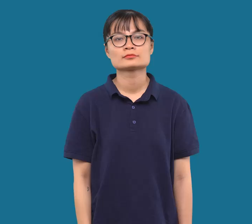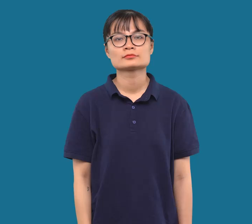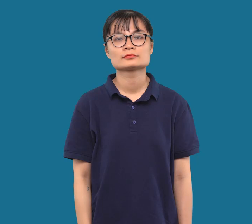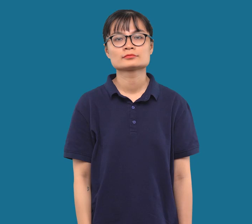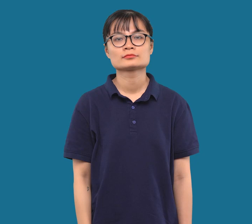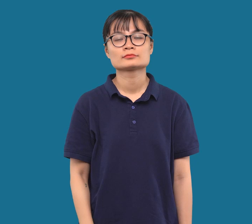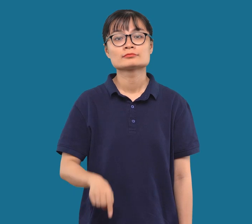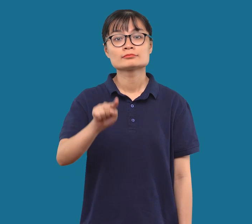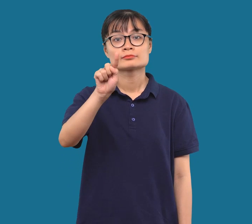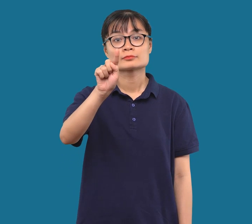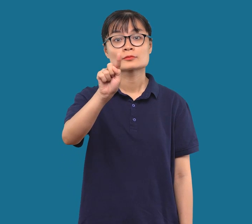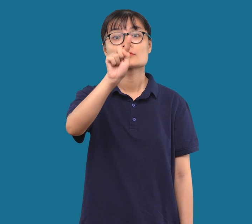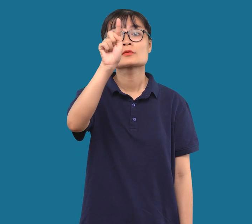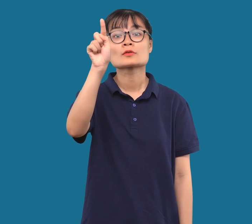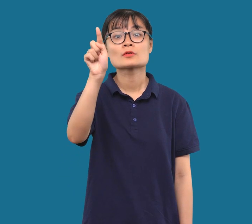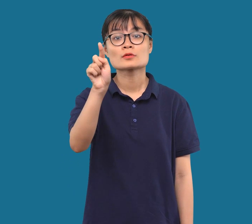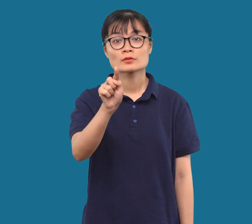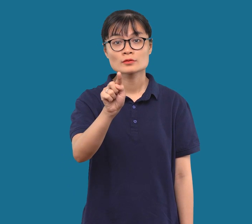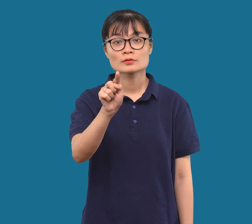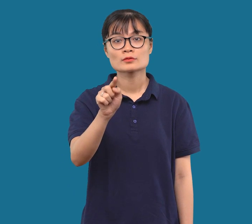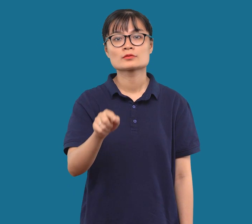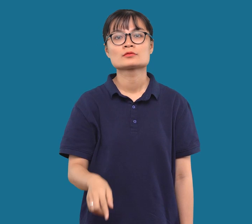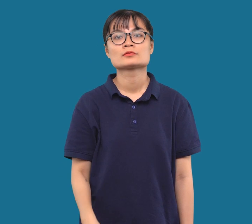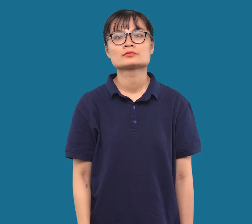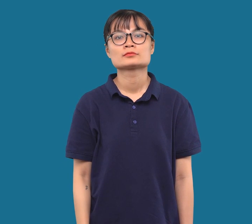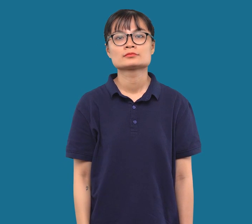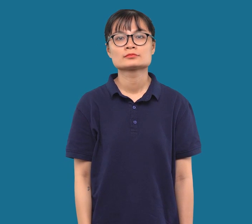dấu hỏi